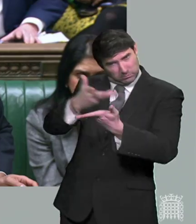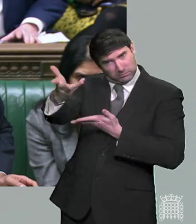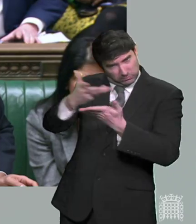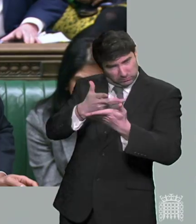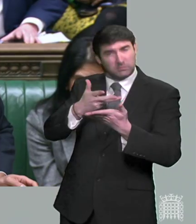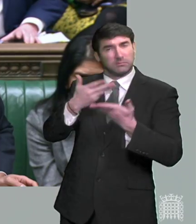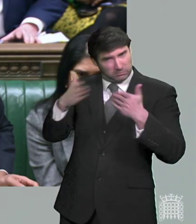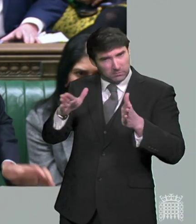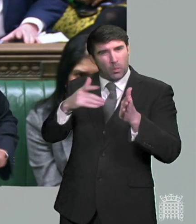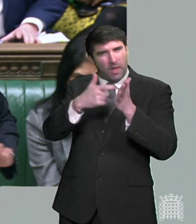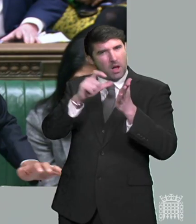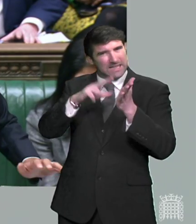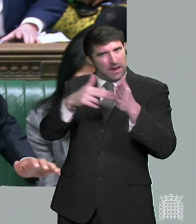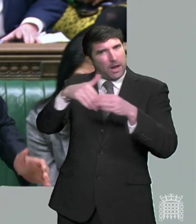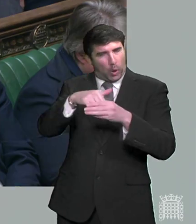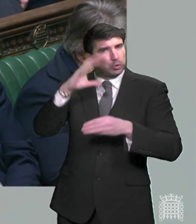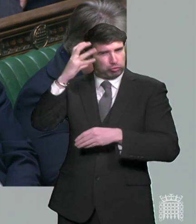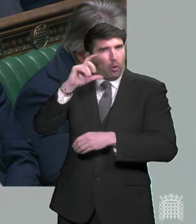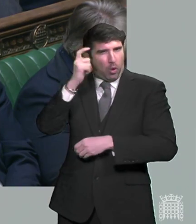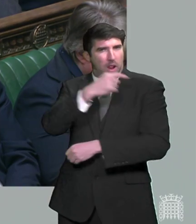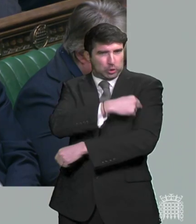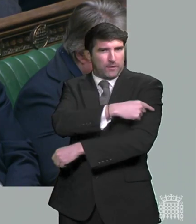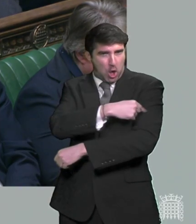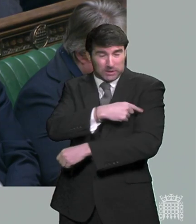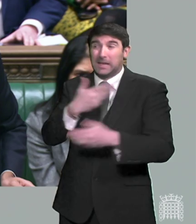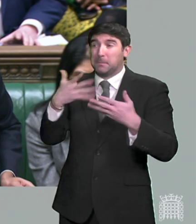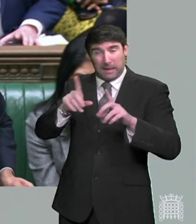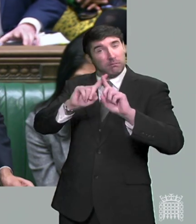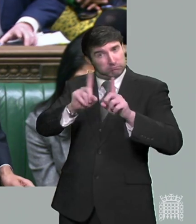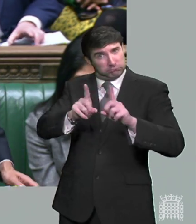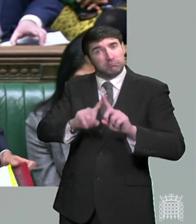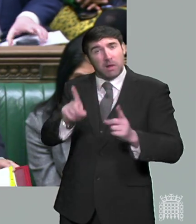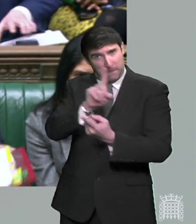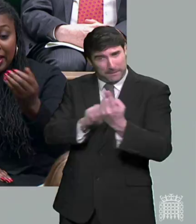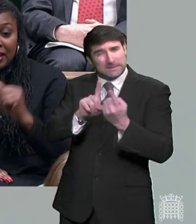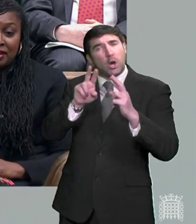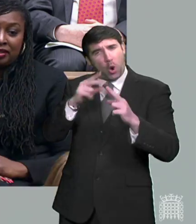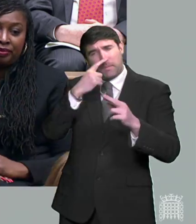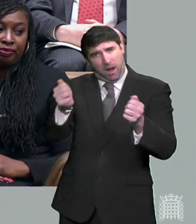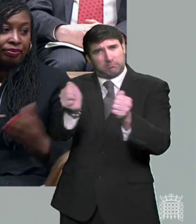I am pleased that those meetings are happening in a range of sectors, and I hope we can find a constructive way through this.